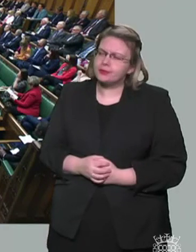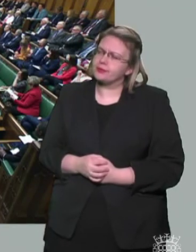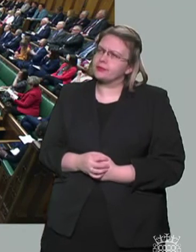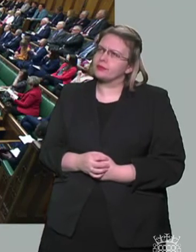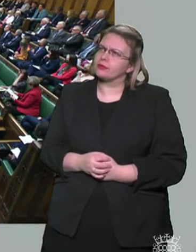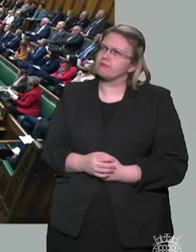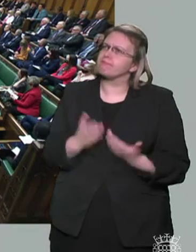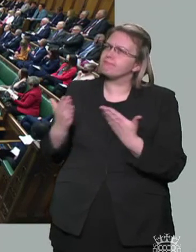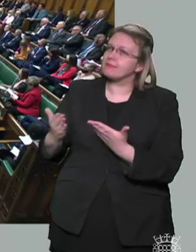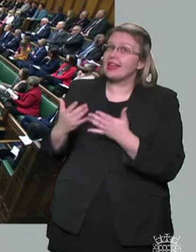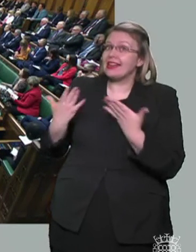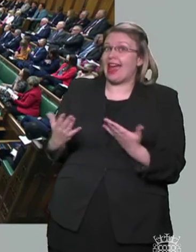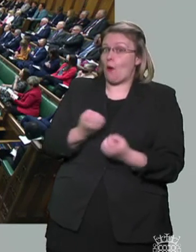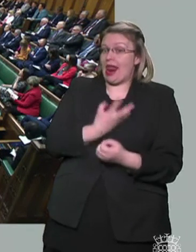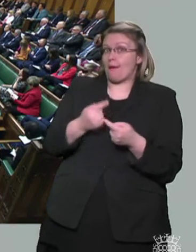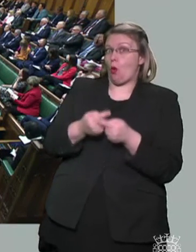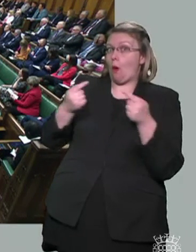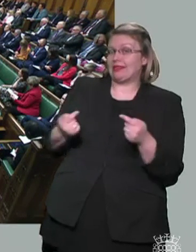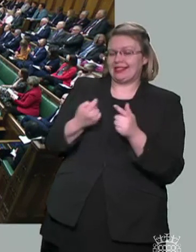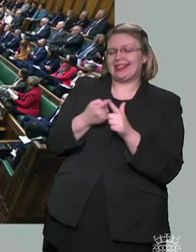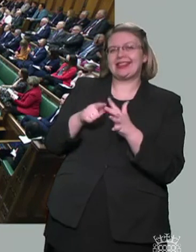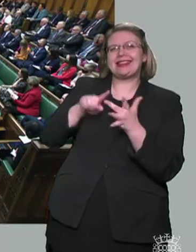We now come to the Leader of the Opposition.